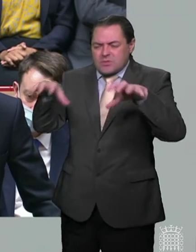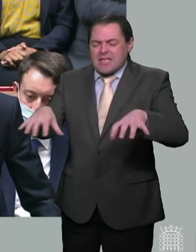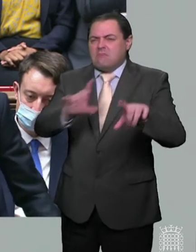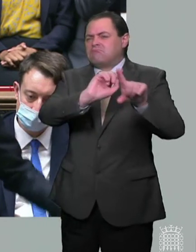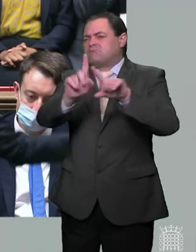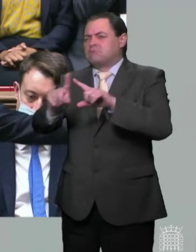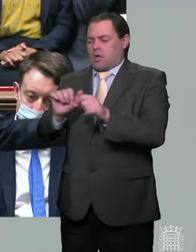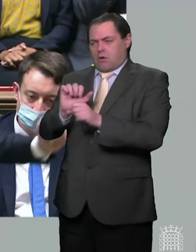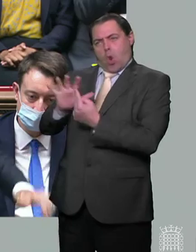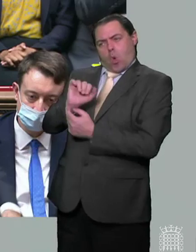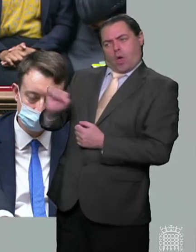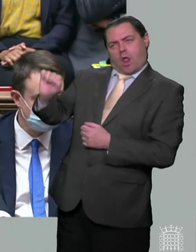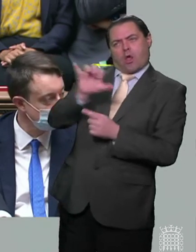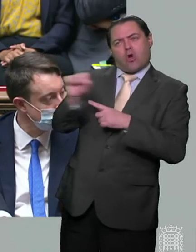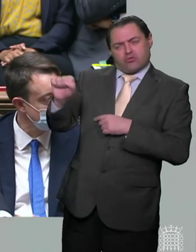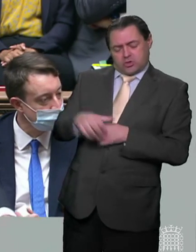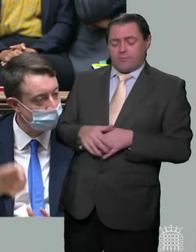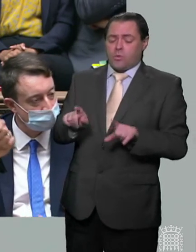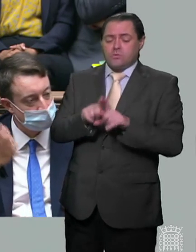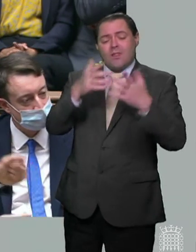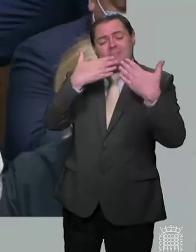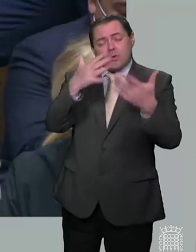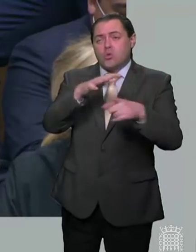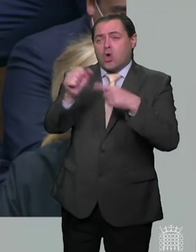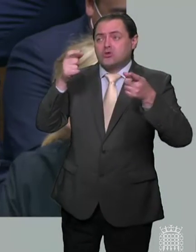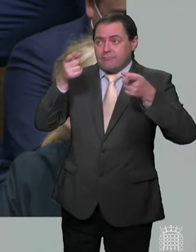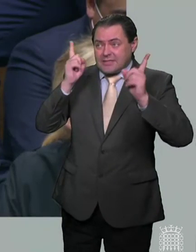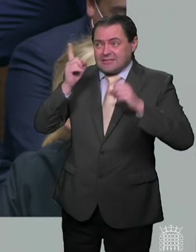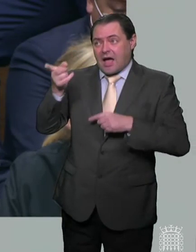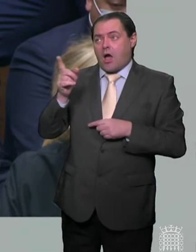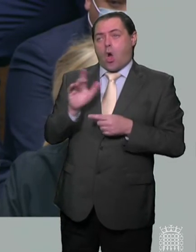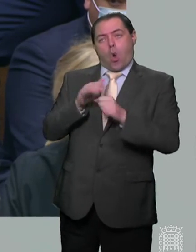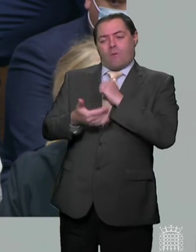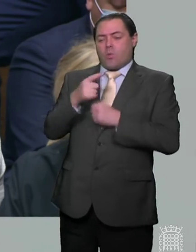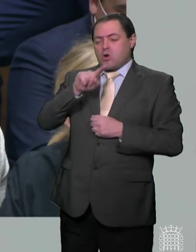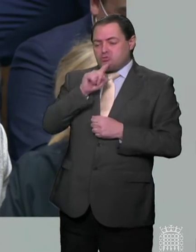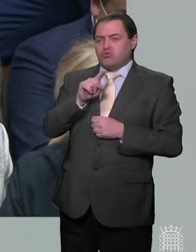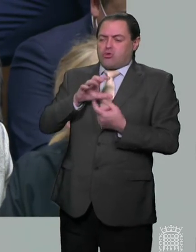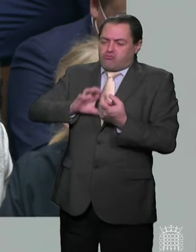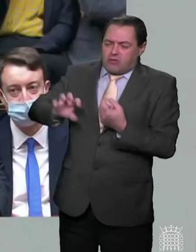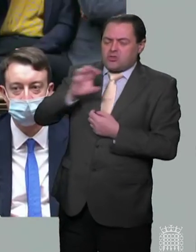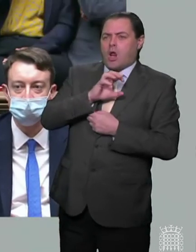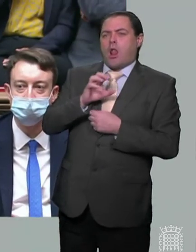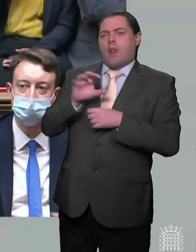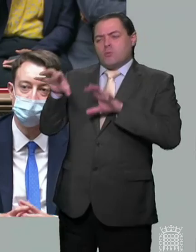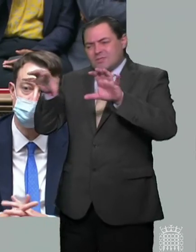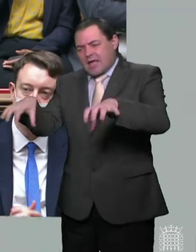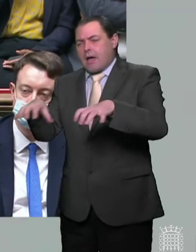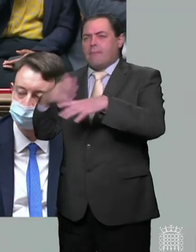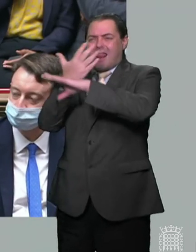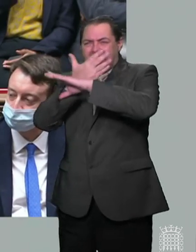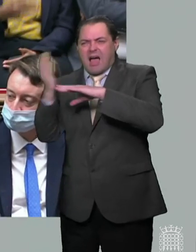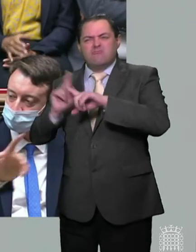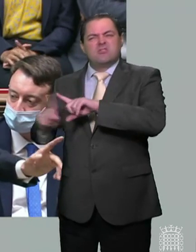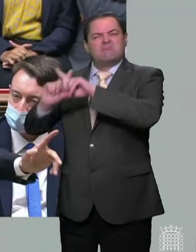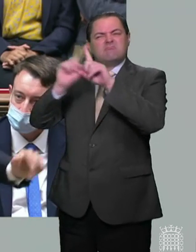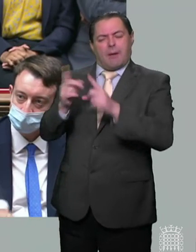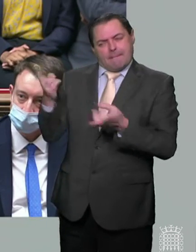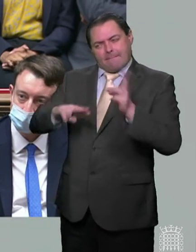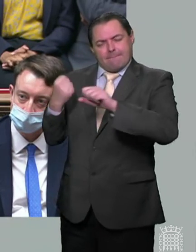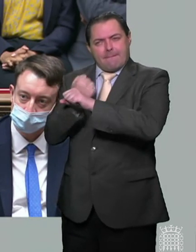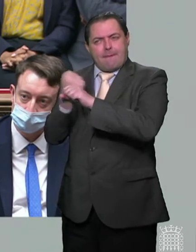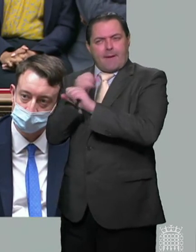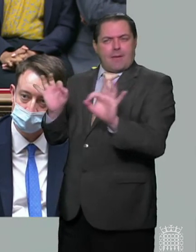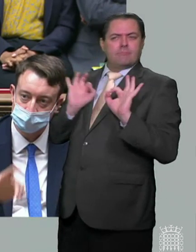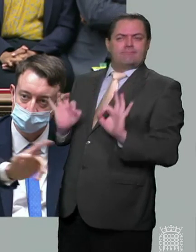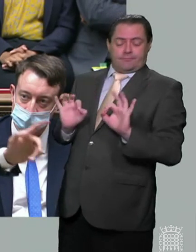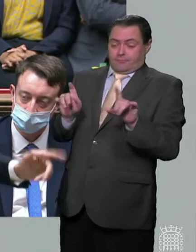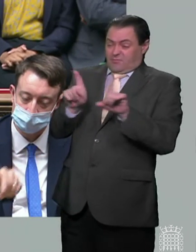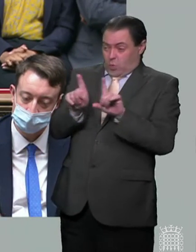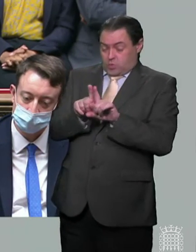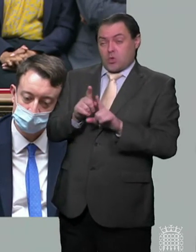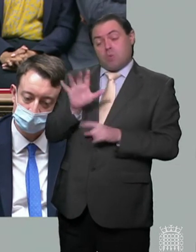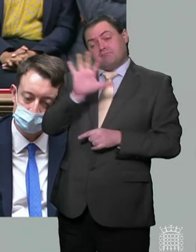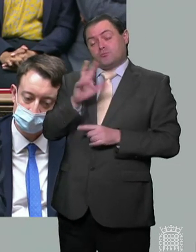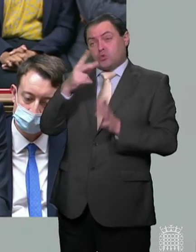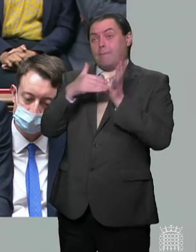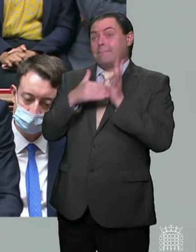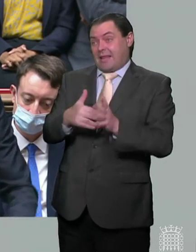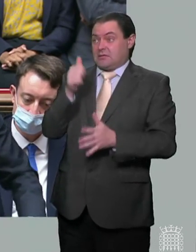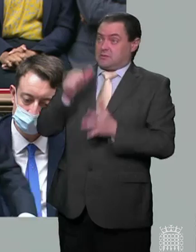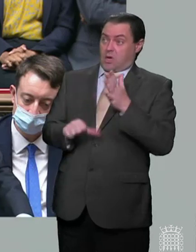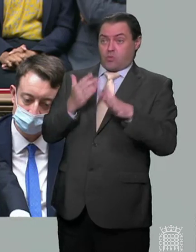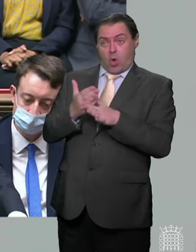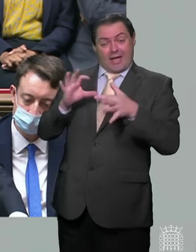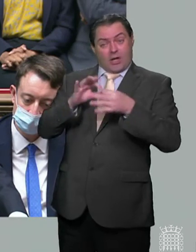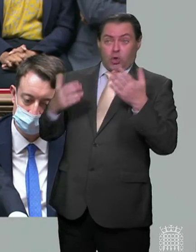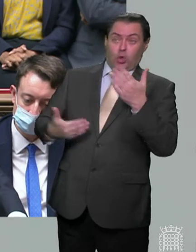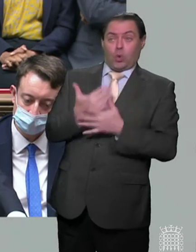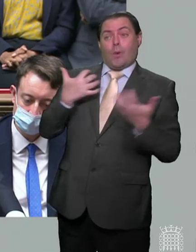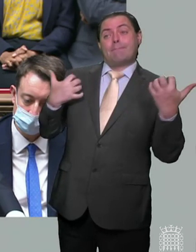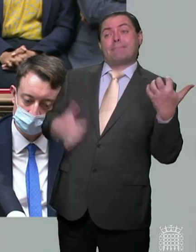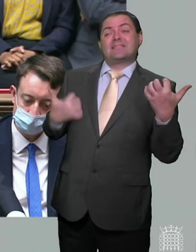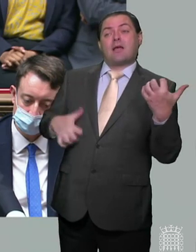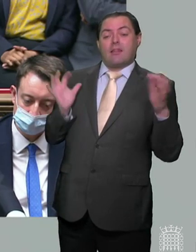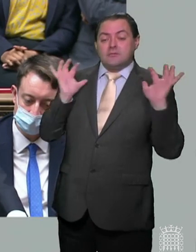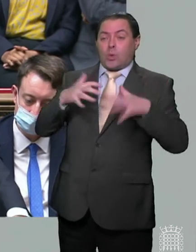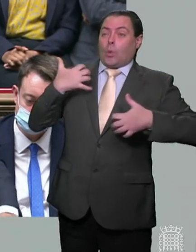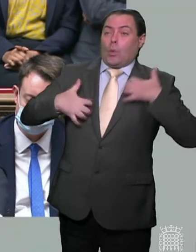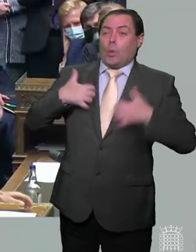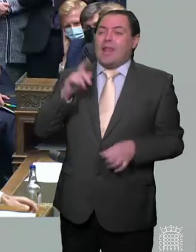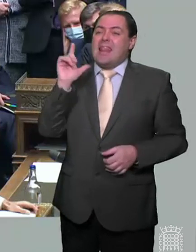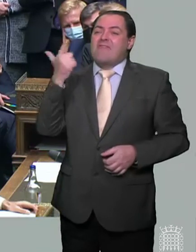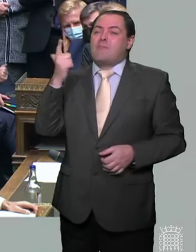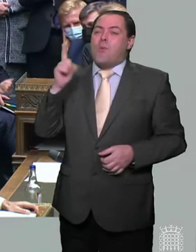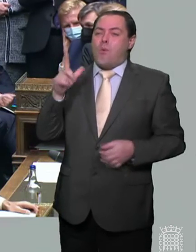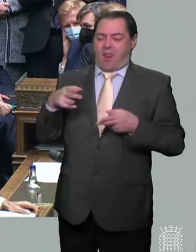Thanks to the Culture Secretary, over 100 regional museums and libraries will be renovated, restored and revived; and she has secured up to £2 million to start work on a new Beatles attraction on the Liverpool waterfront.